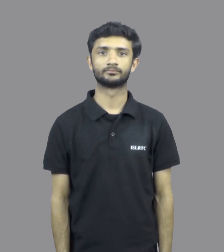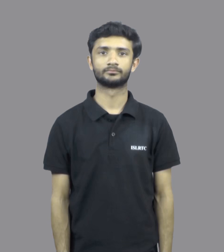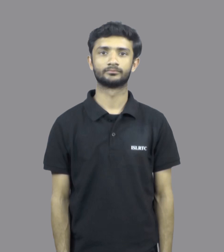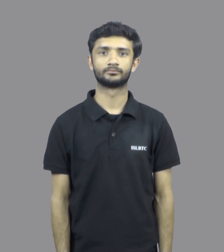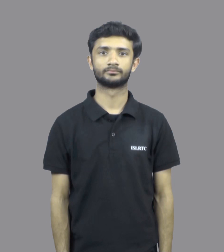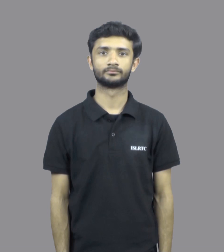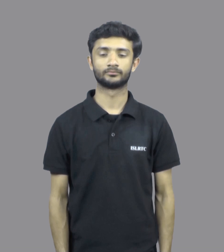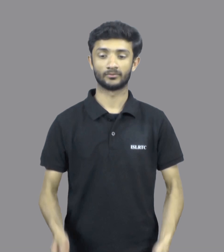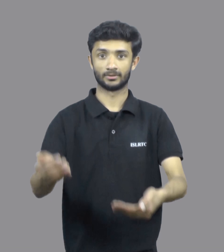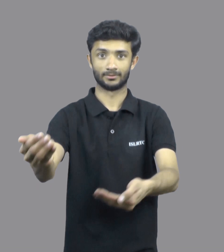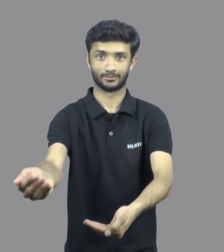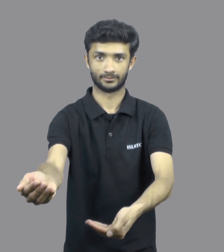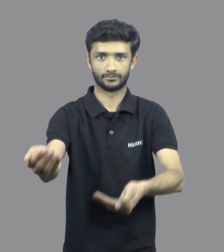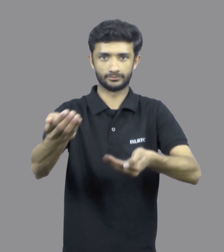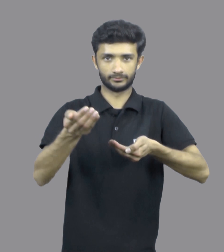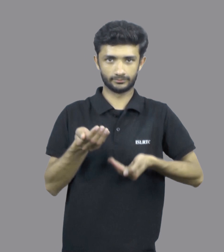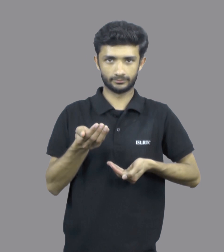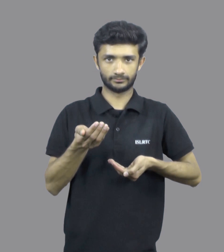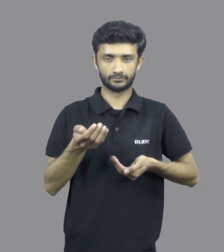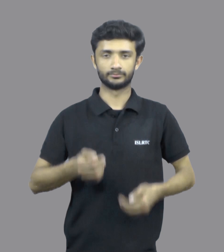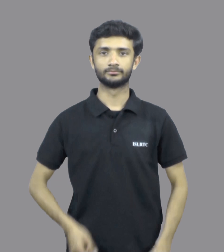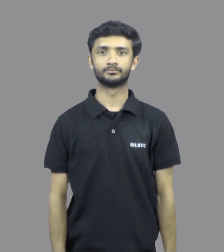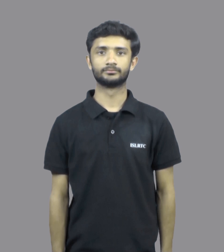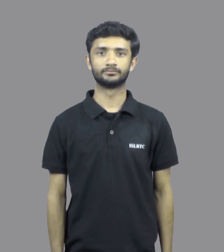Adopt